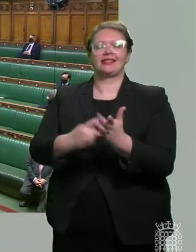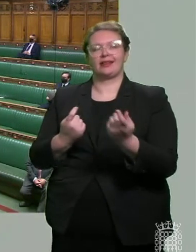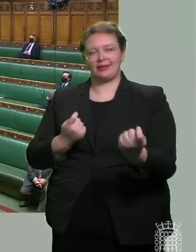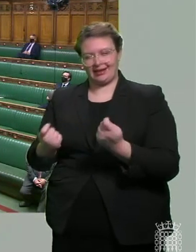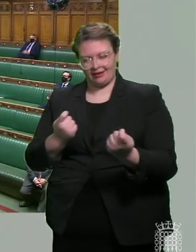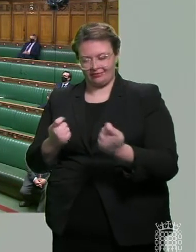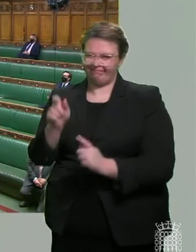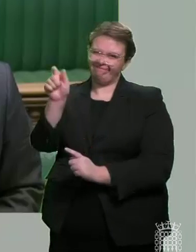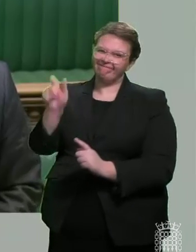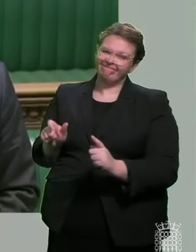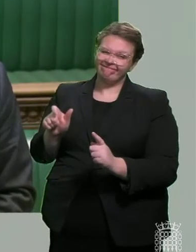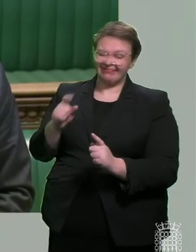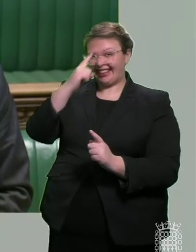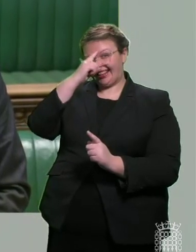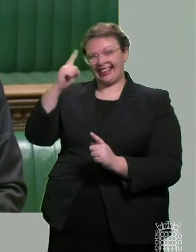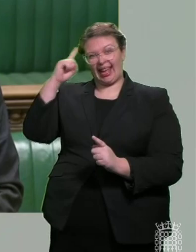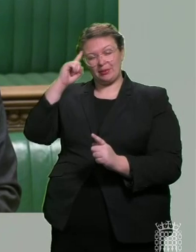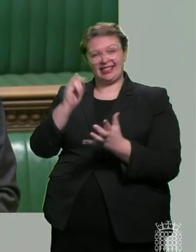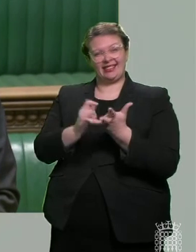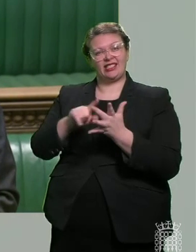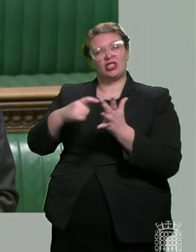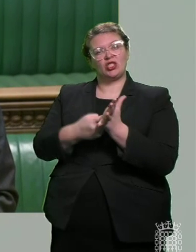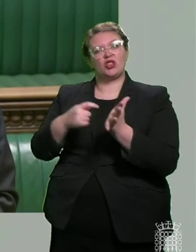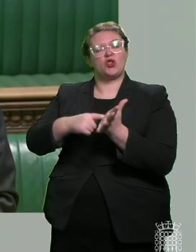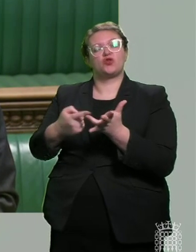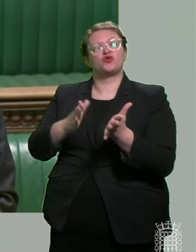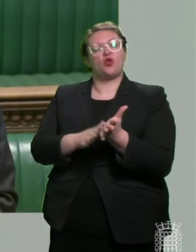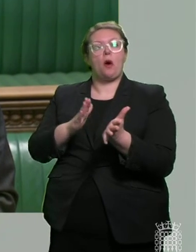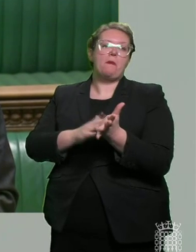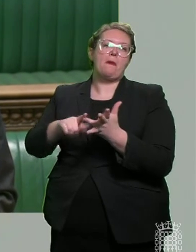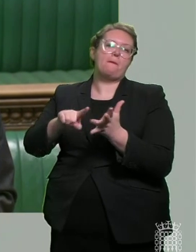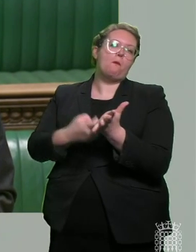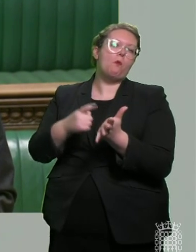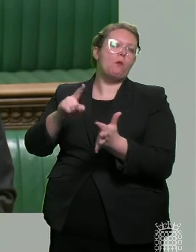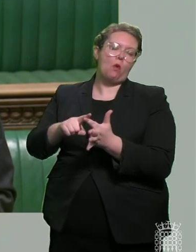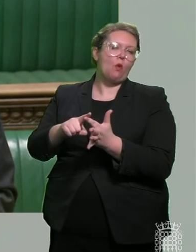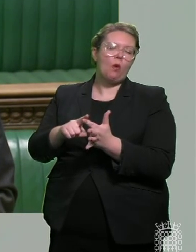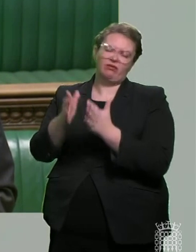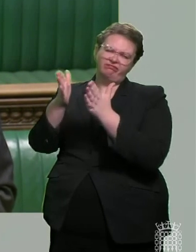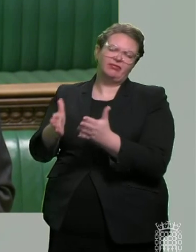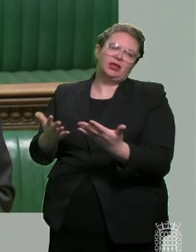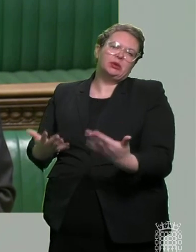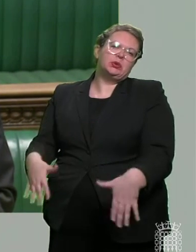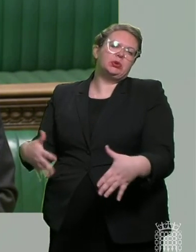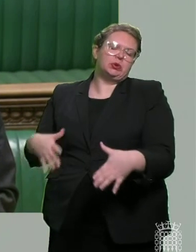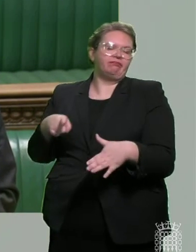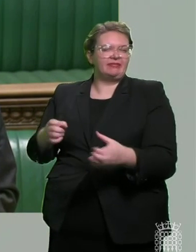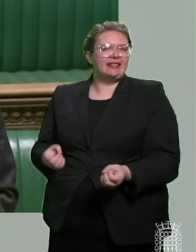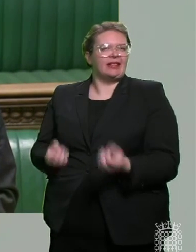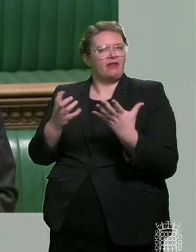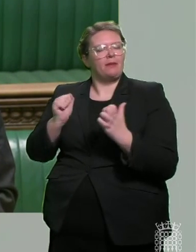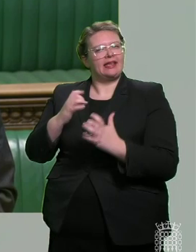Captain Sir Tom Moore — or Captain Tom, as we all came to know him—dedicated his life to serving his country and others.